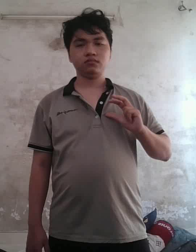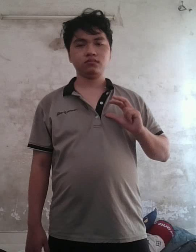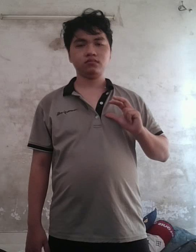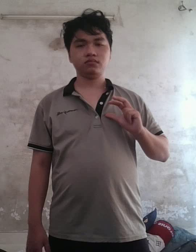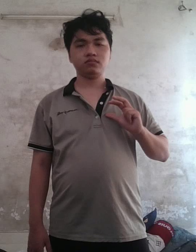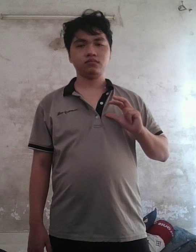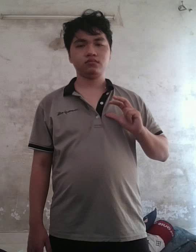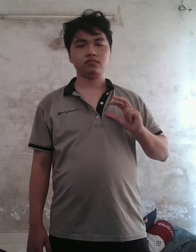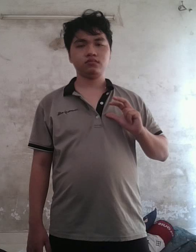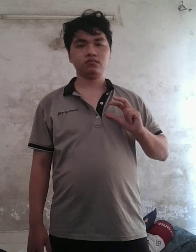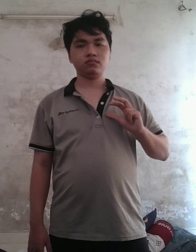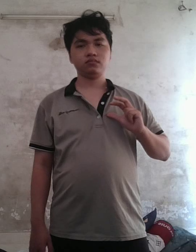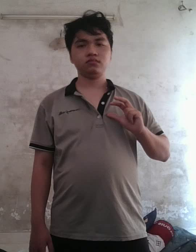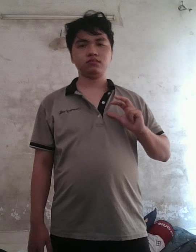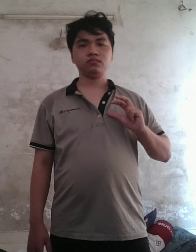giau co